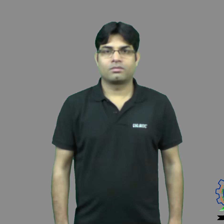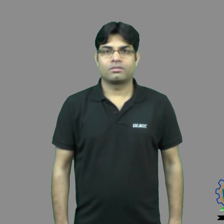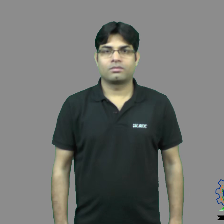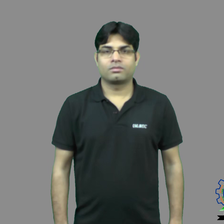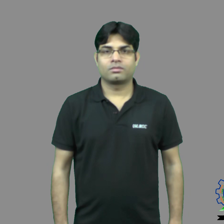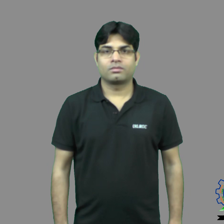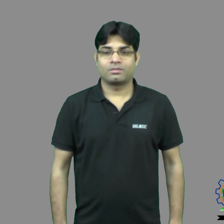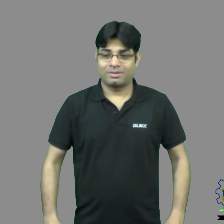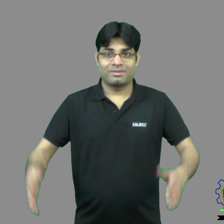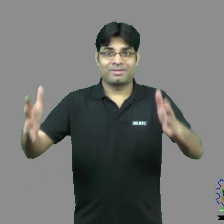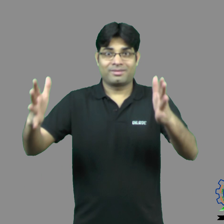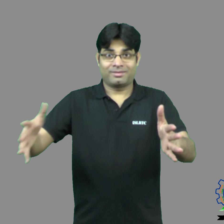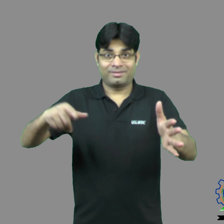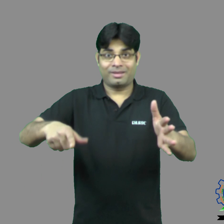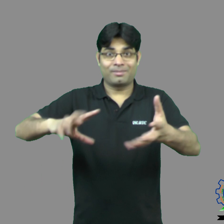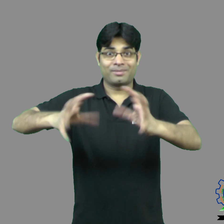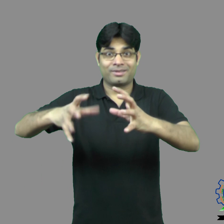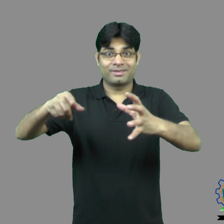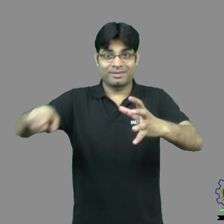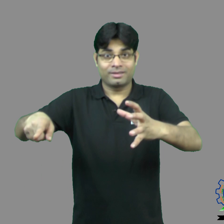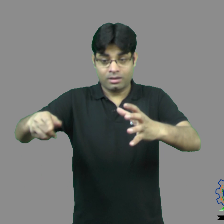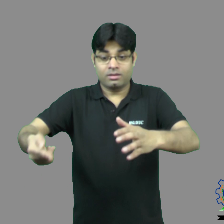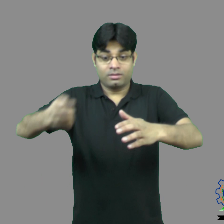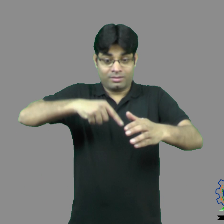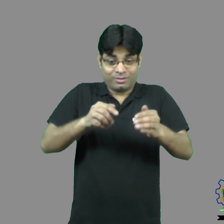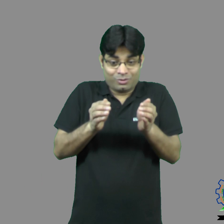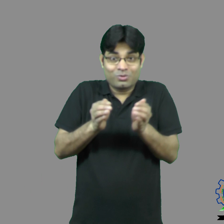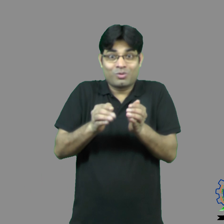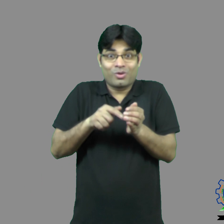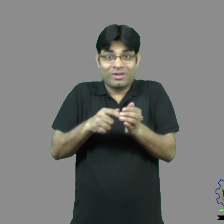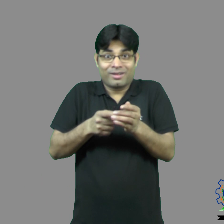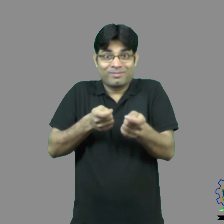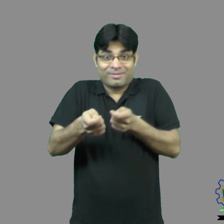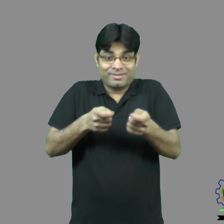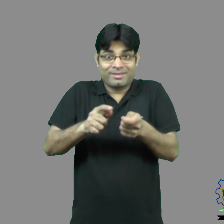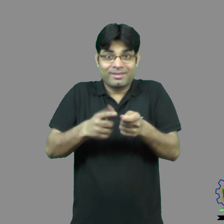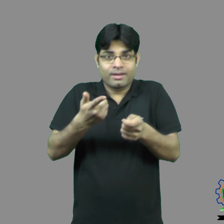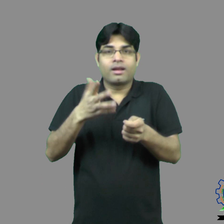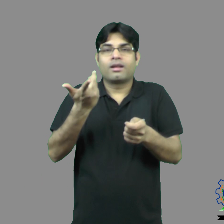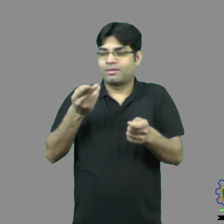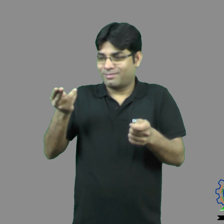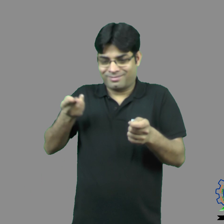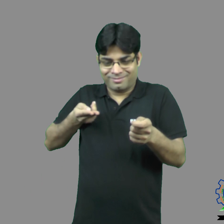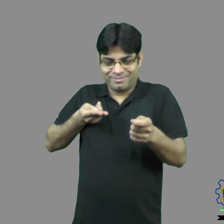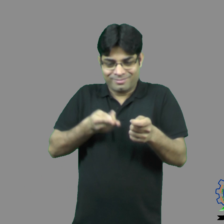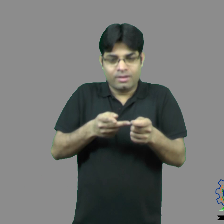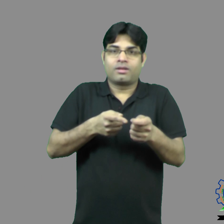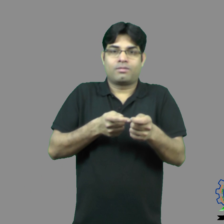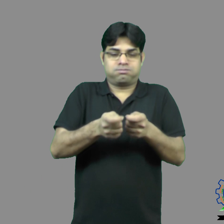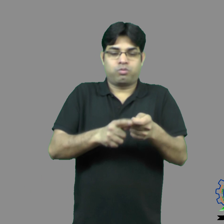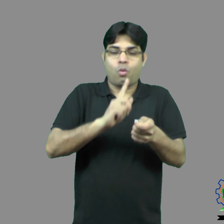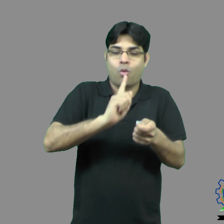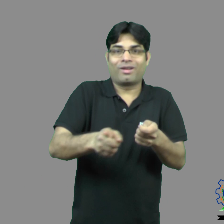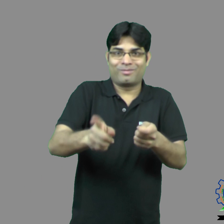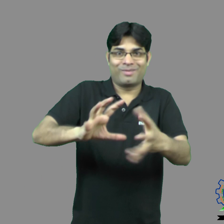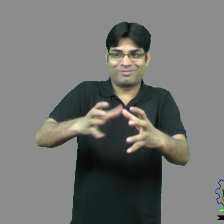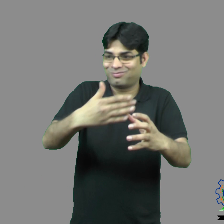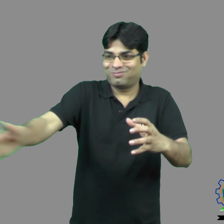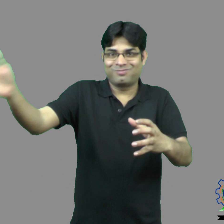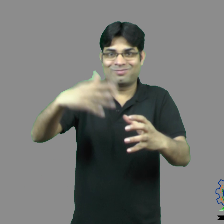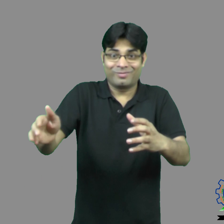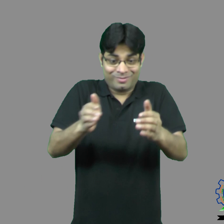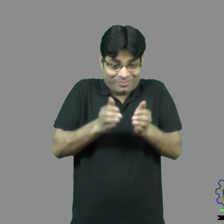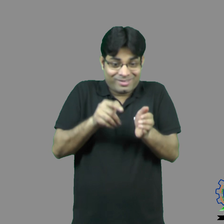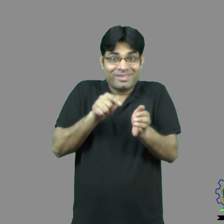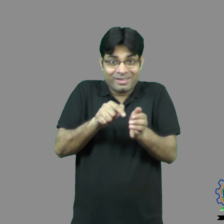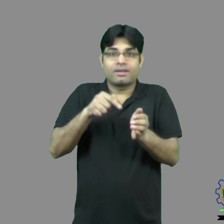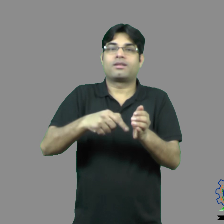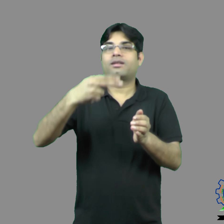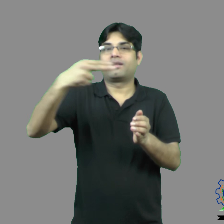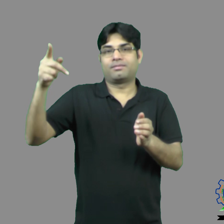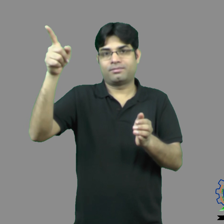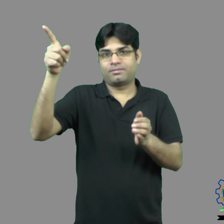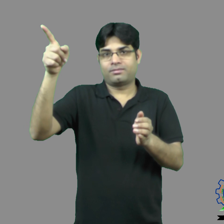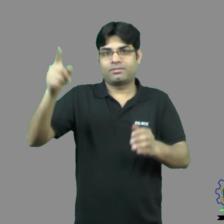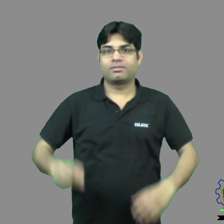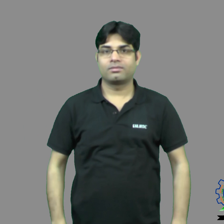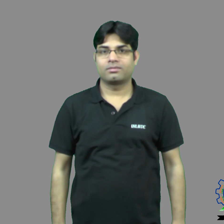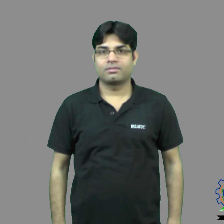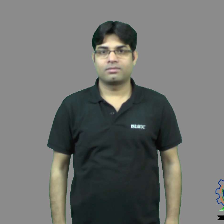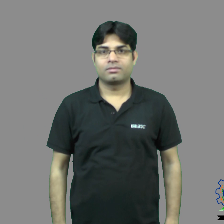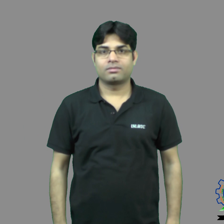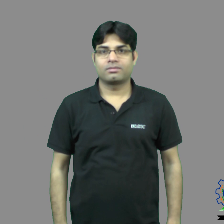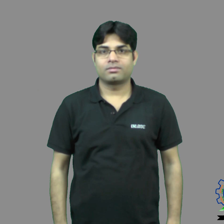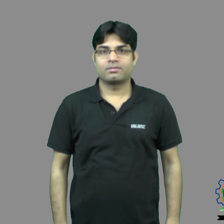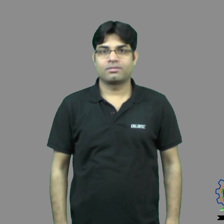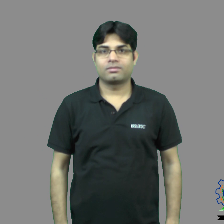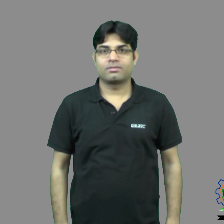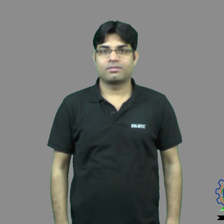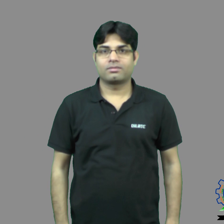Machine Control Unit